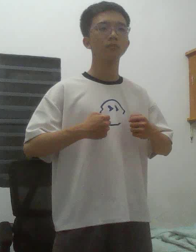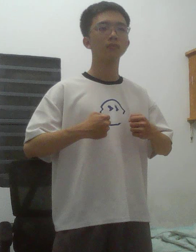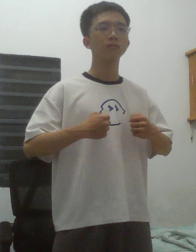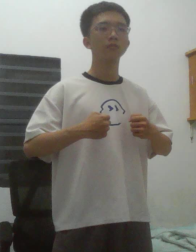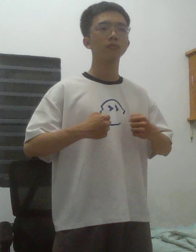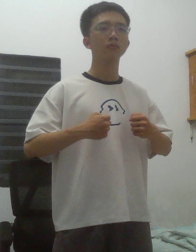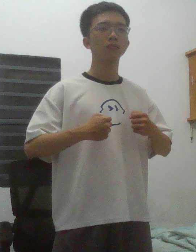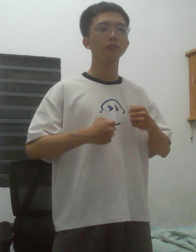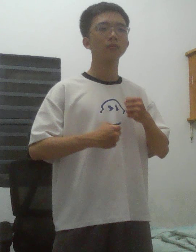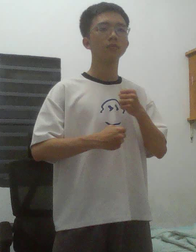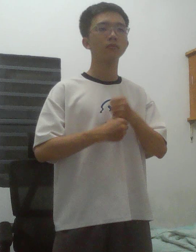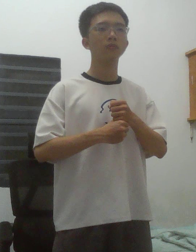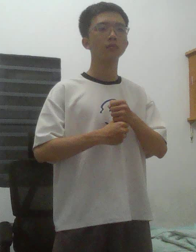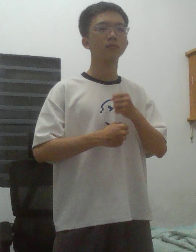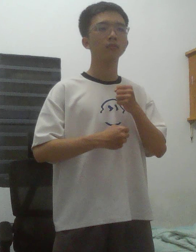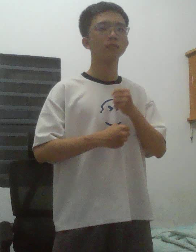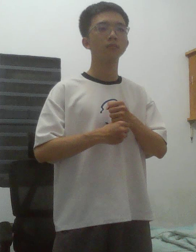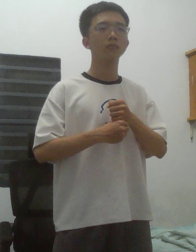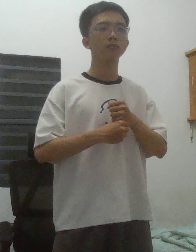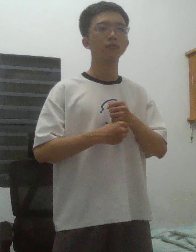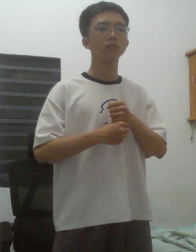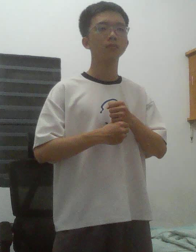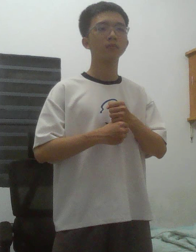cong viec